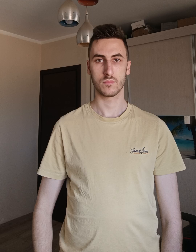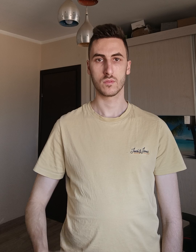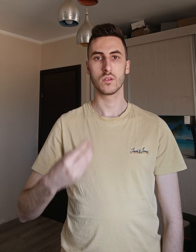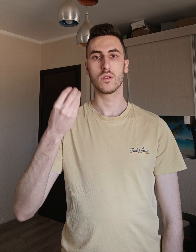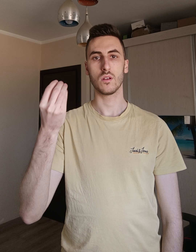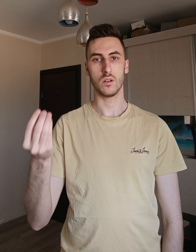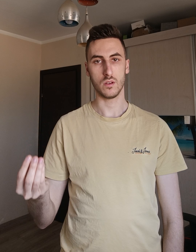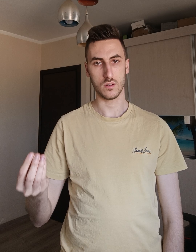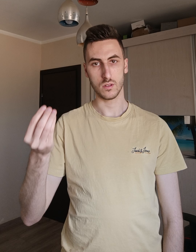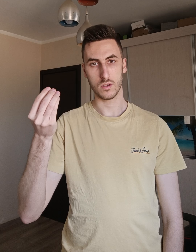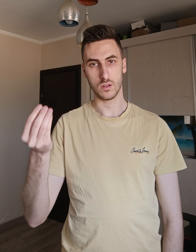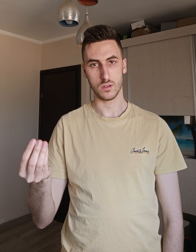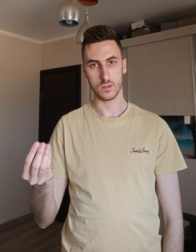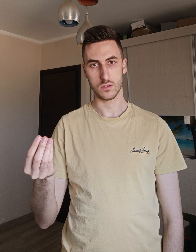לאט